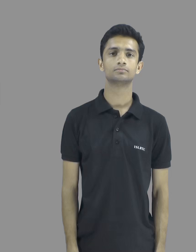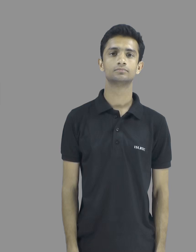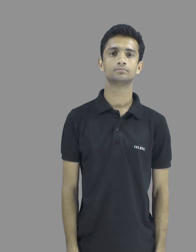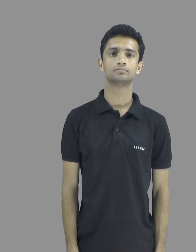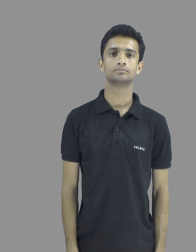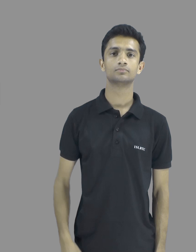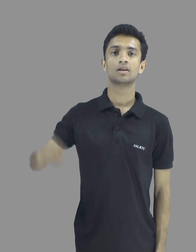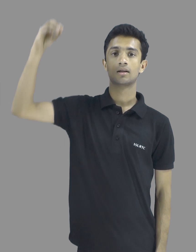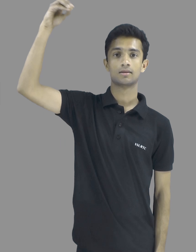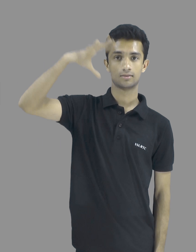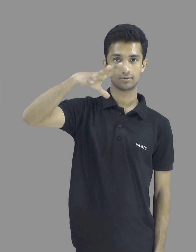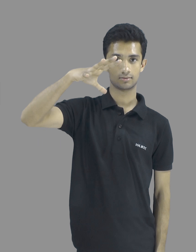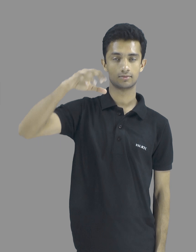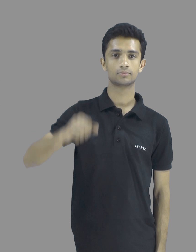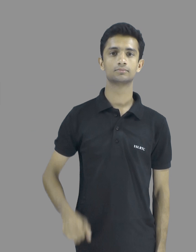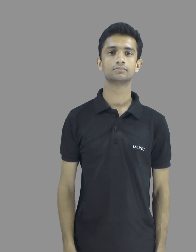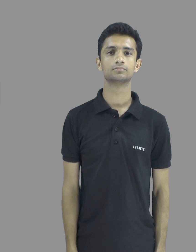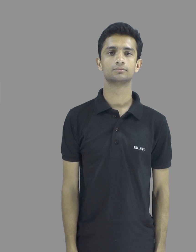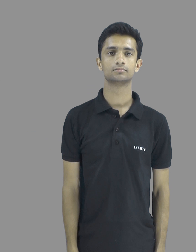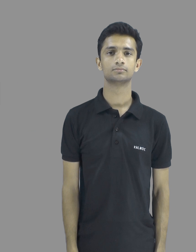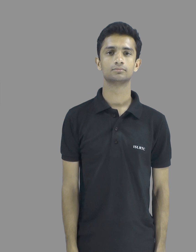Light (Electricity)